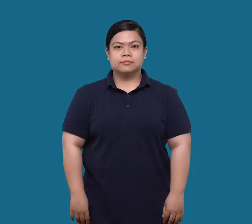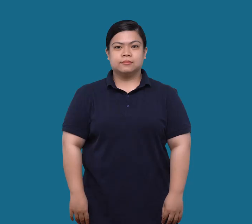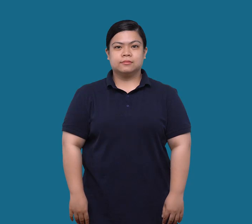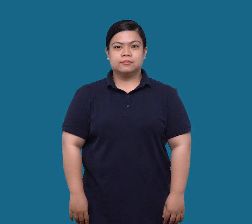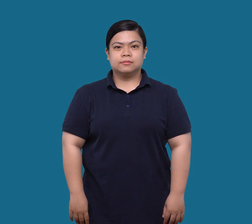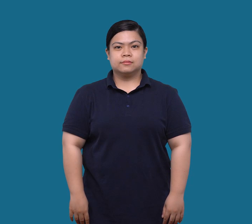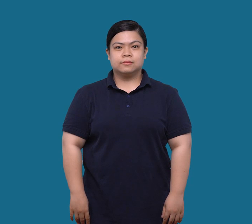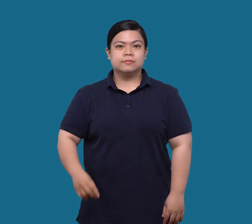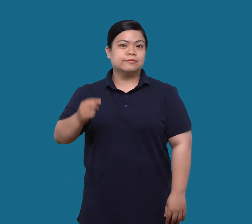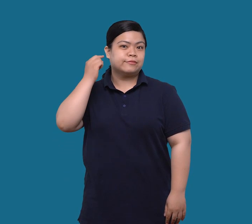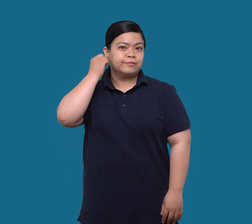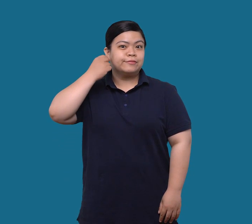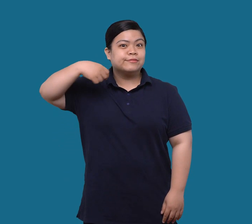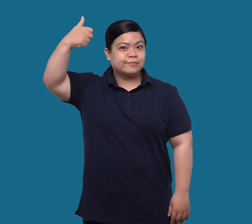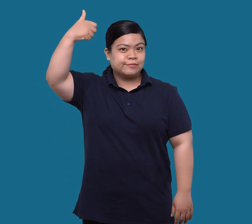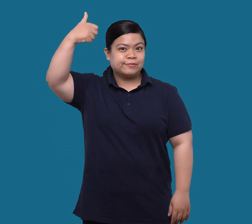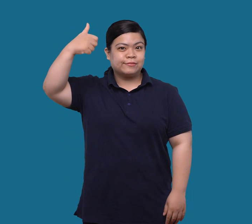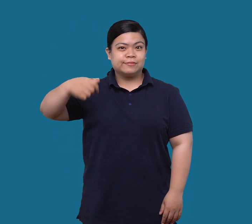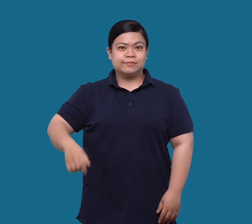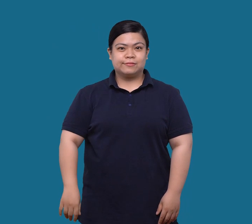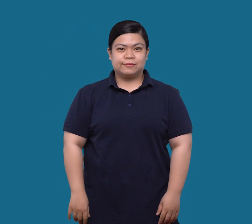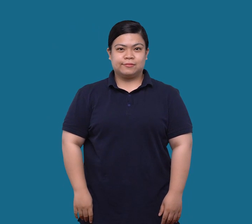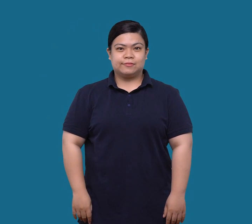chị hai, chị cả